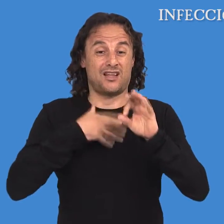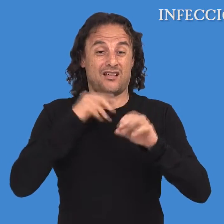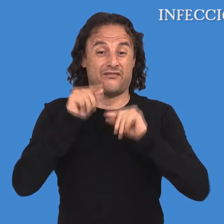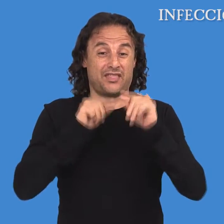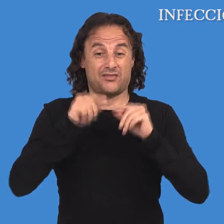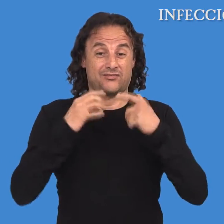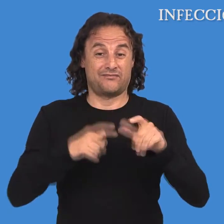virus